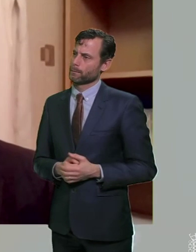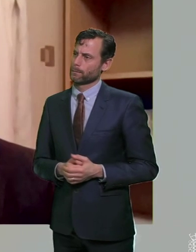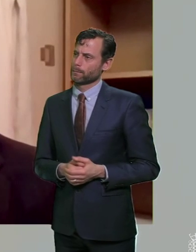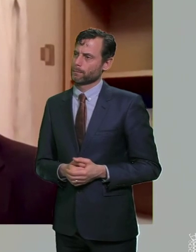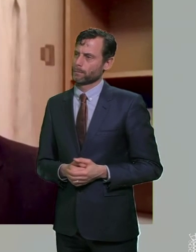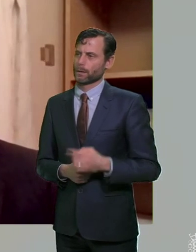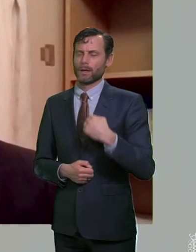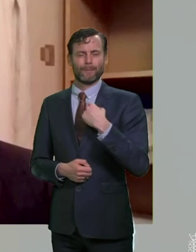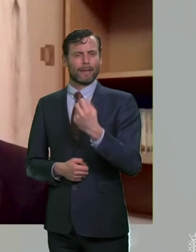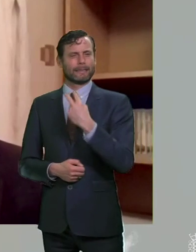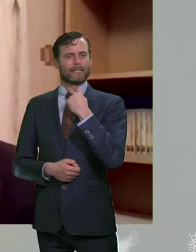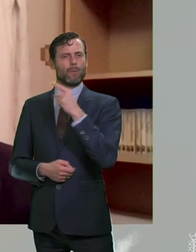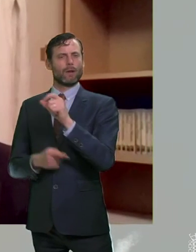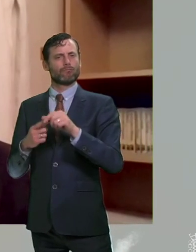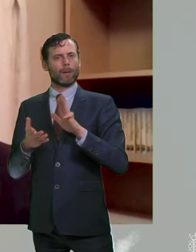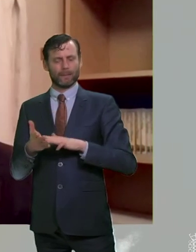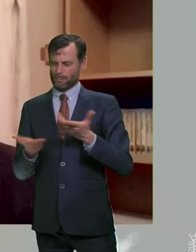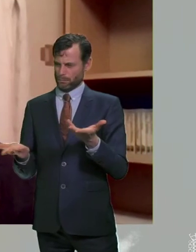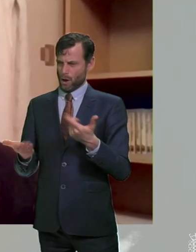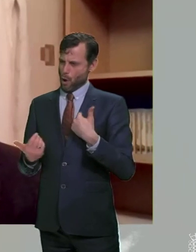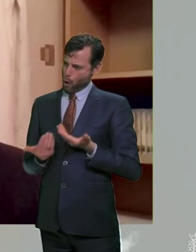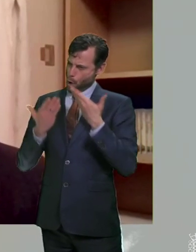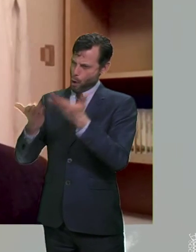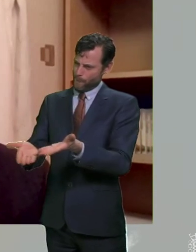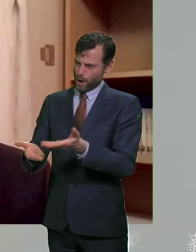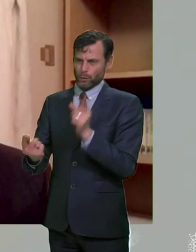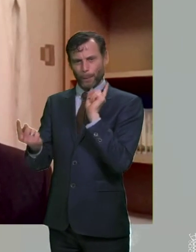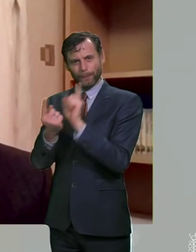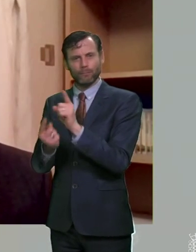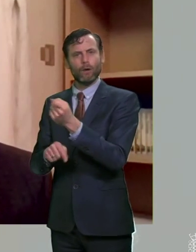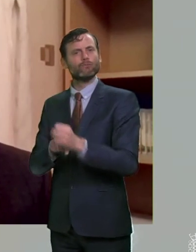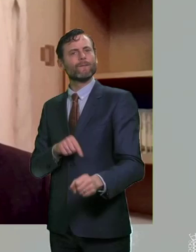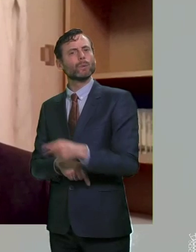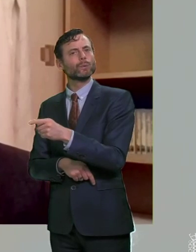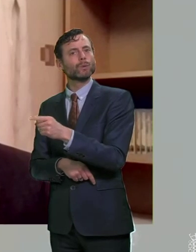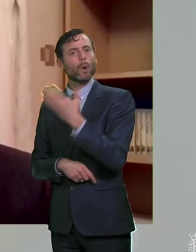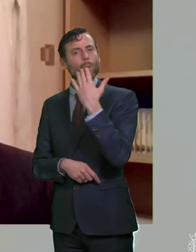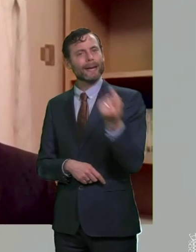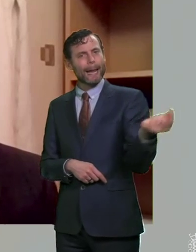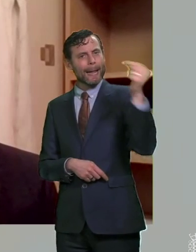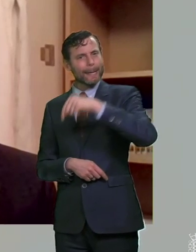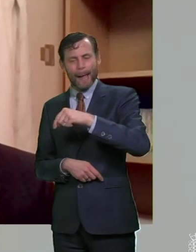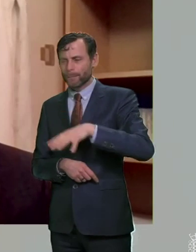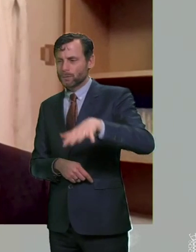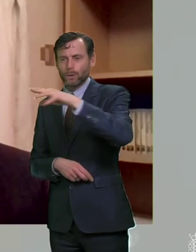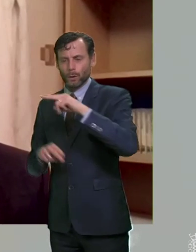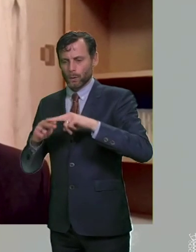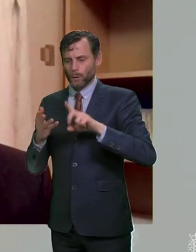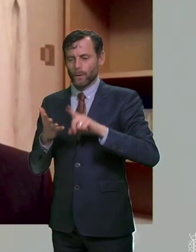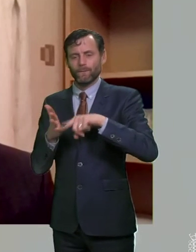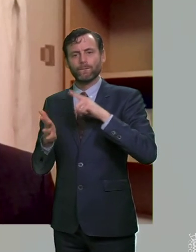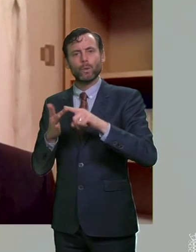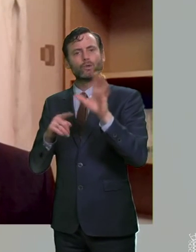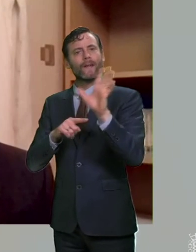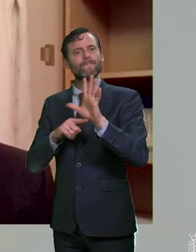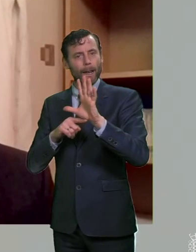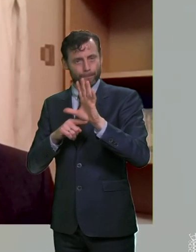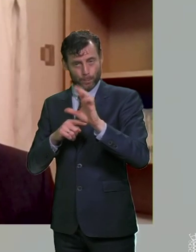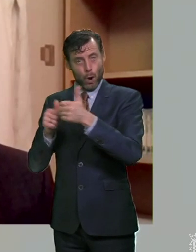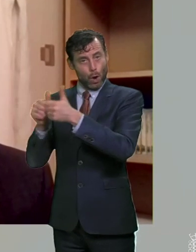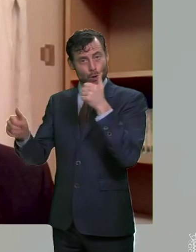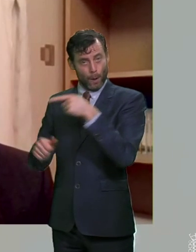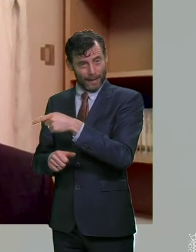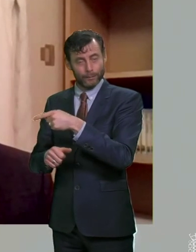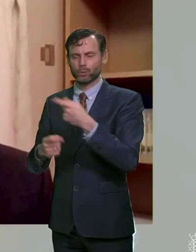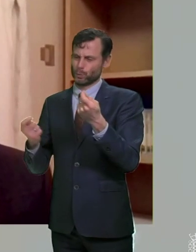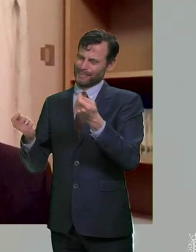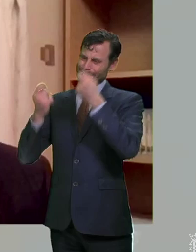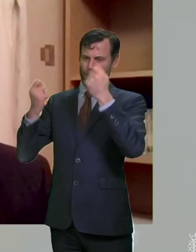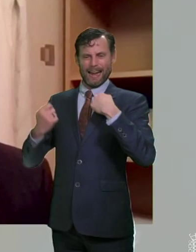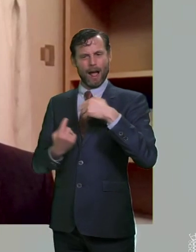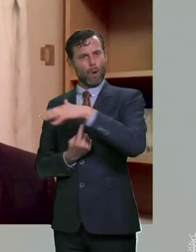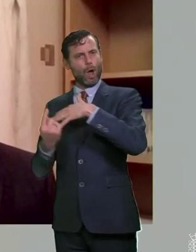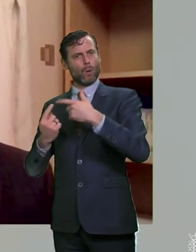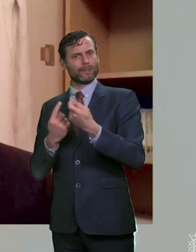I was disappointed that the Prime Minister did not accept my offer to meet him when he recently visited my constituency’s wonderful Fujifilm vaccine complex in Billingham to celebrate our local success story.